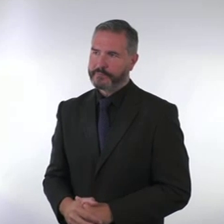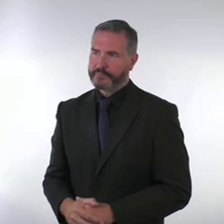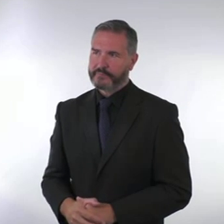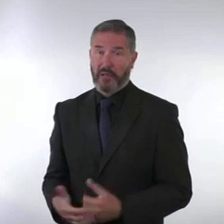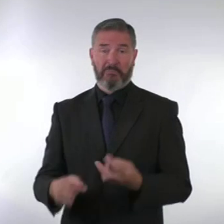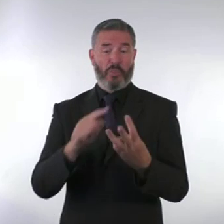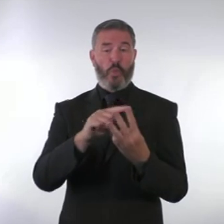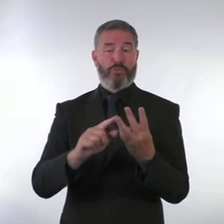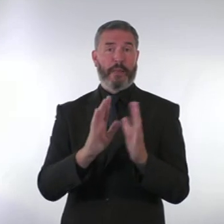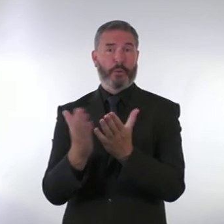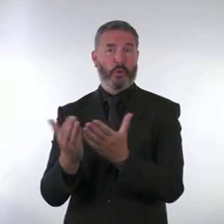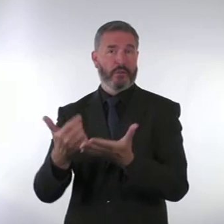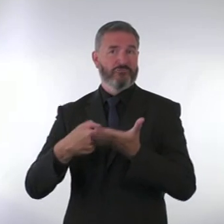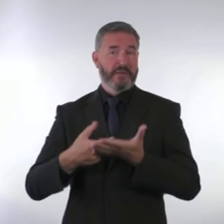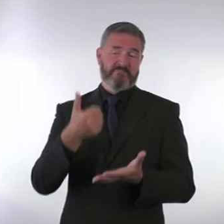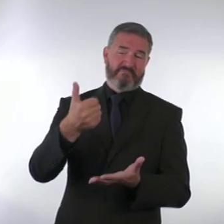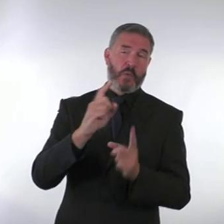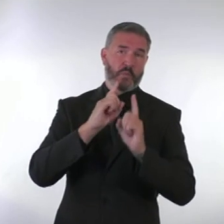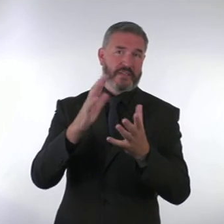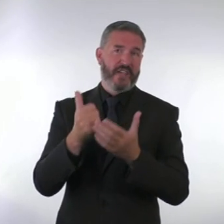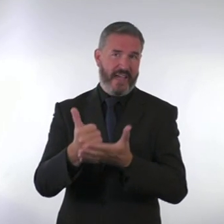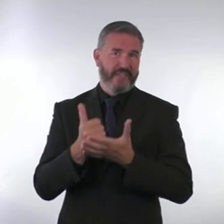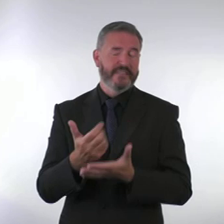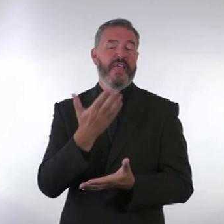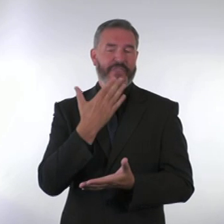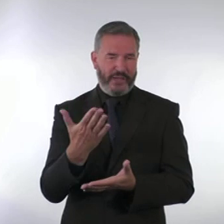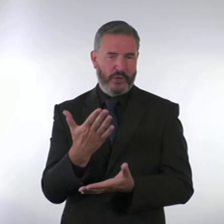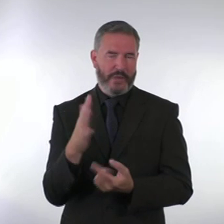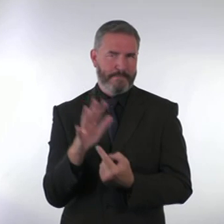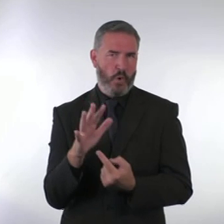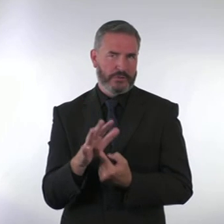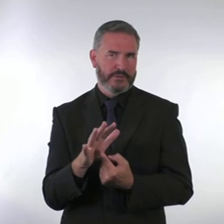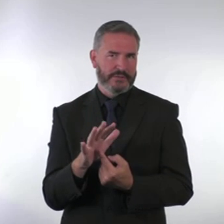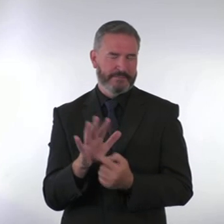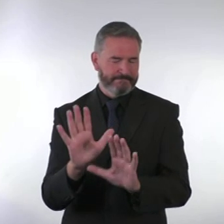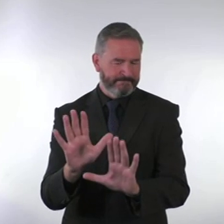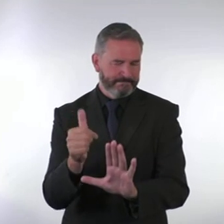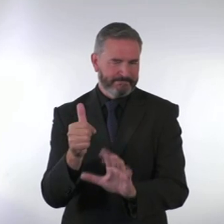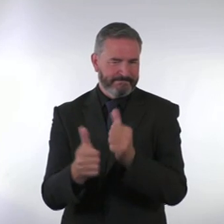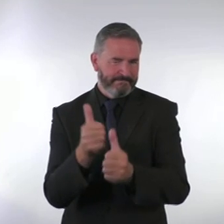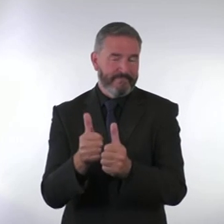That is wonderful advice, which I will take to heart.